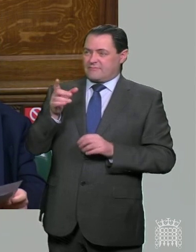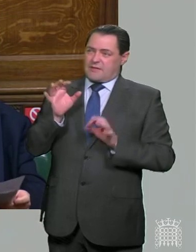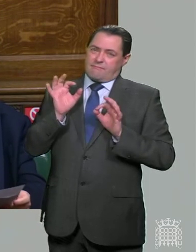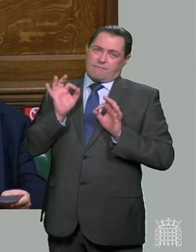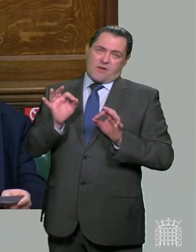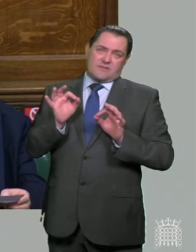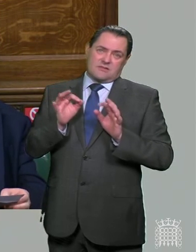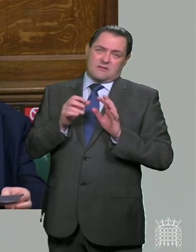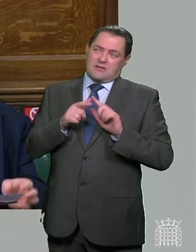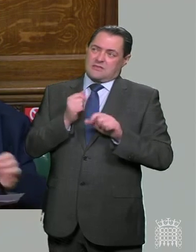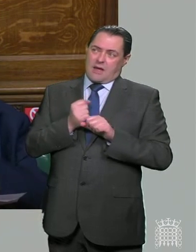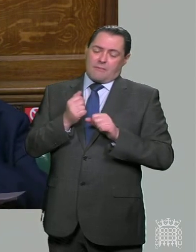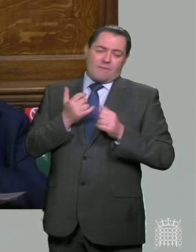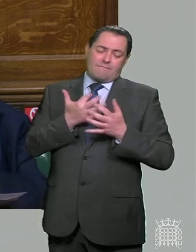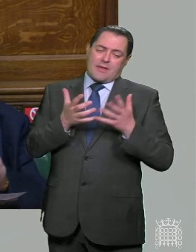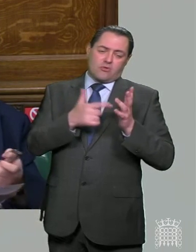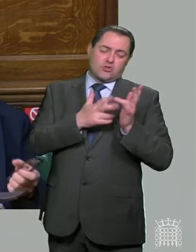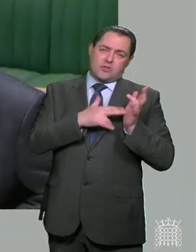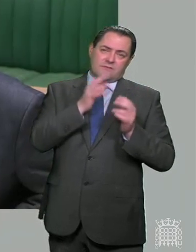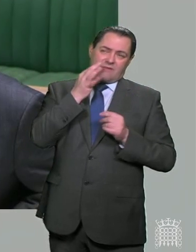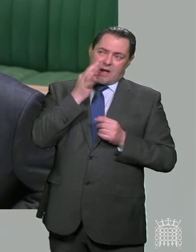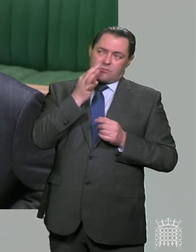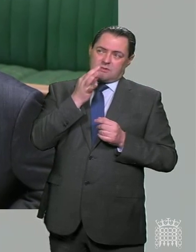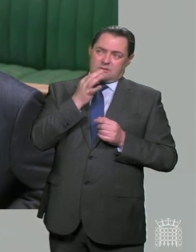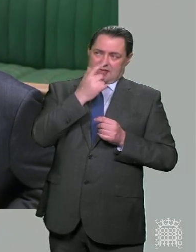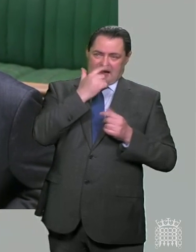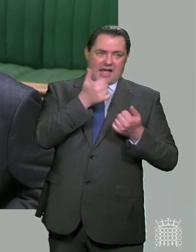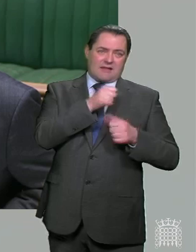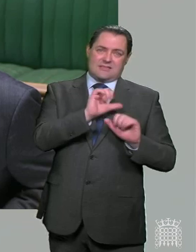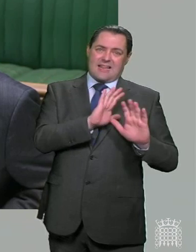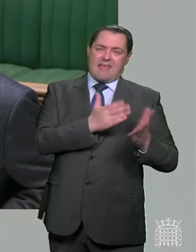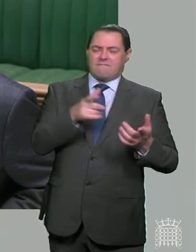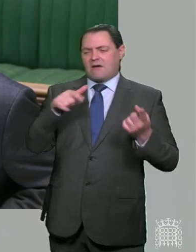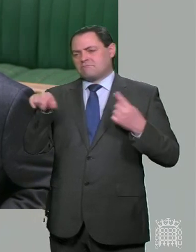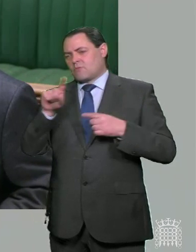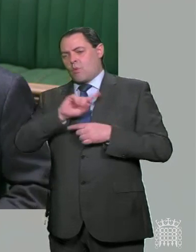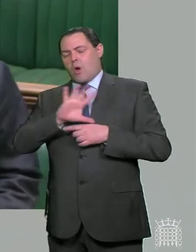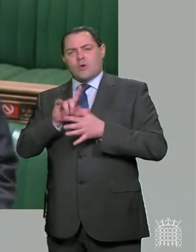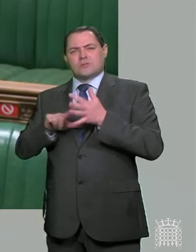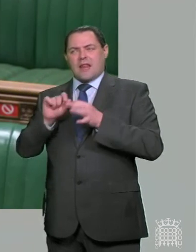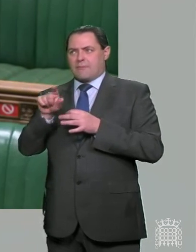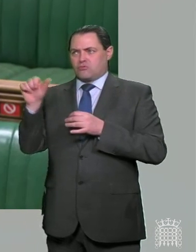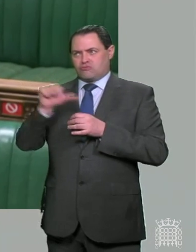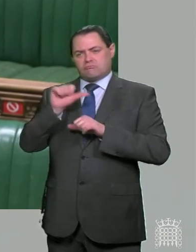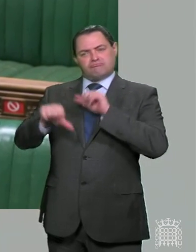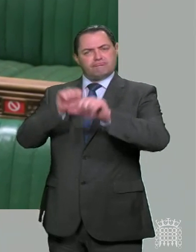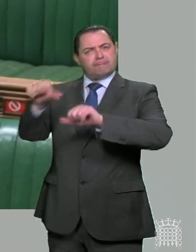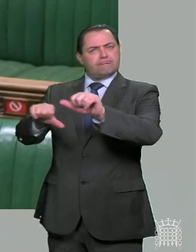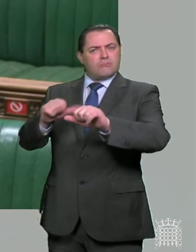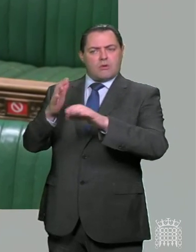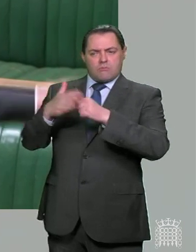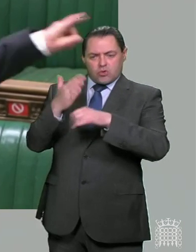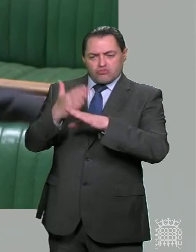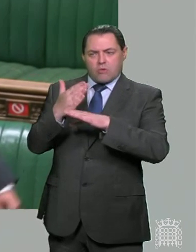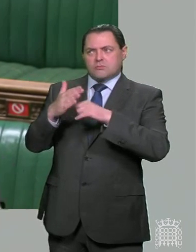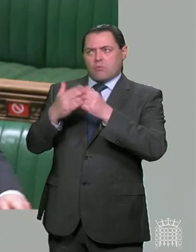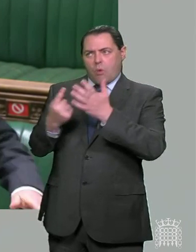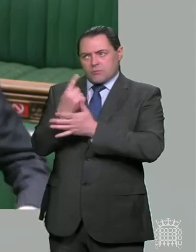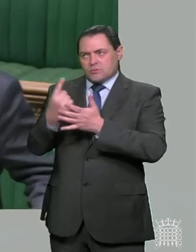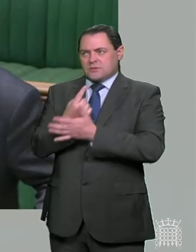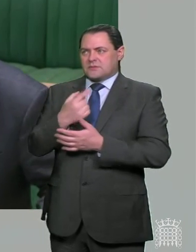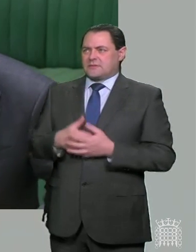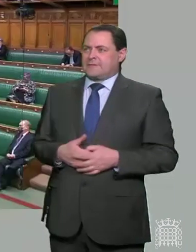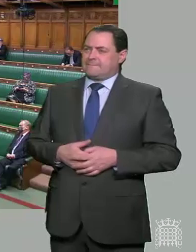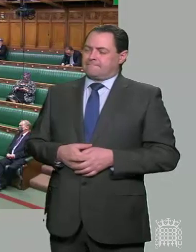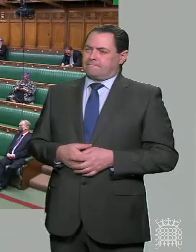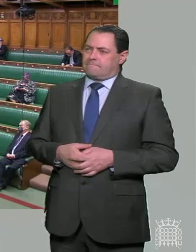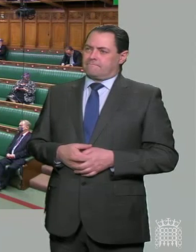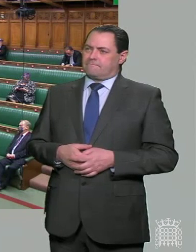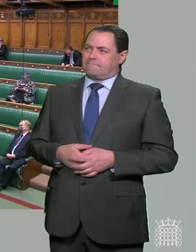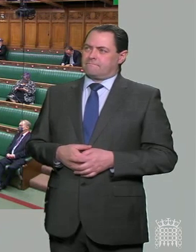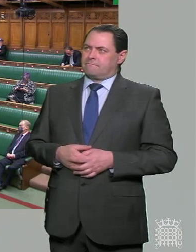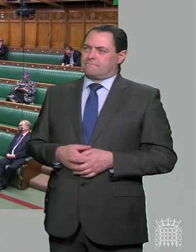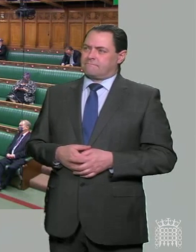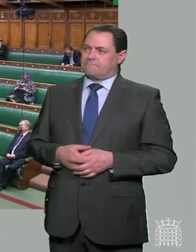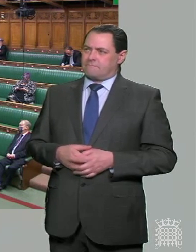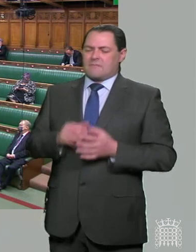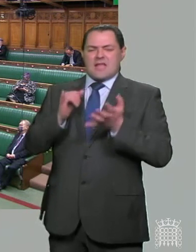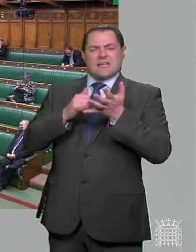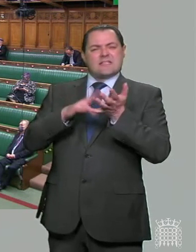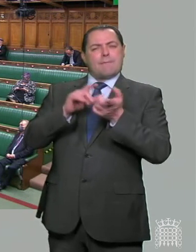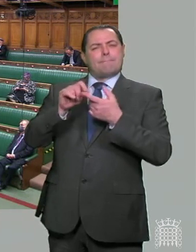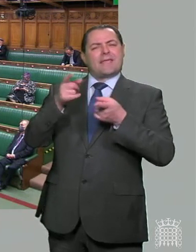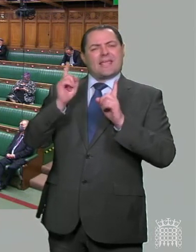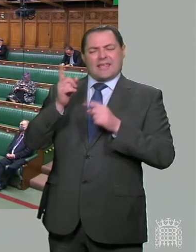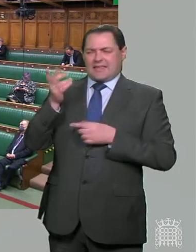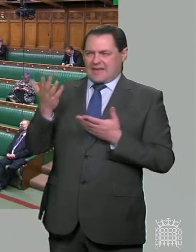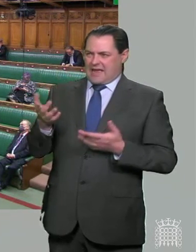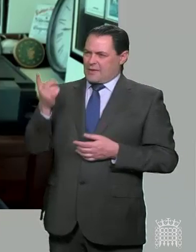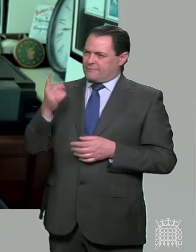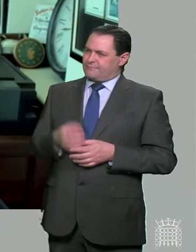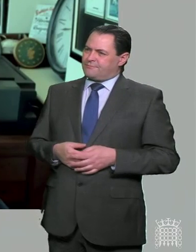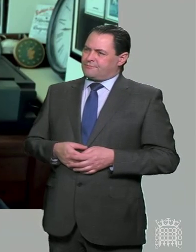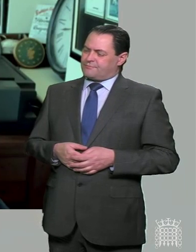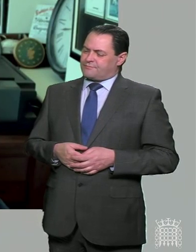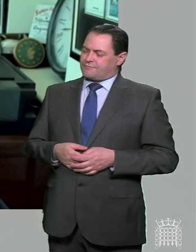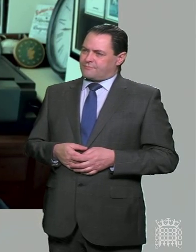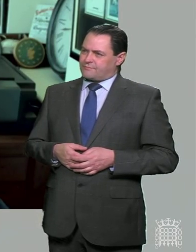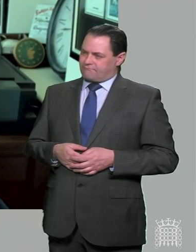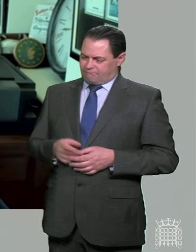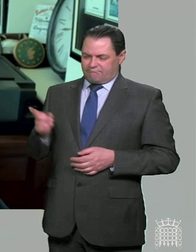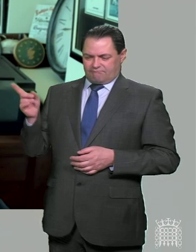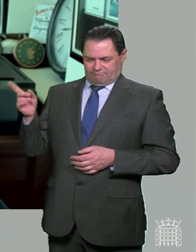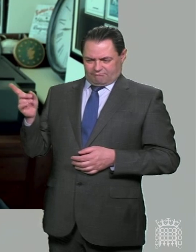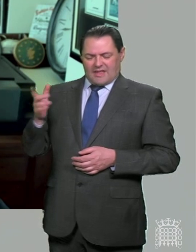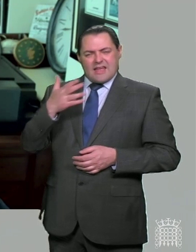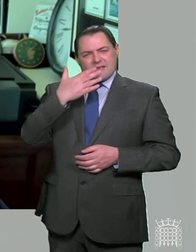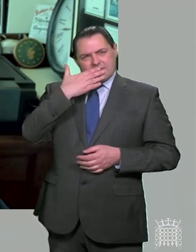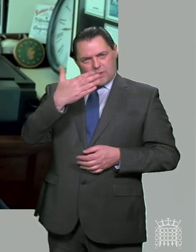I suggest that that Labour-controlled council follows the example of many Conservative-controlled councils and delivers that essential infrastructure on time, creating jobs and opportunities for his constituents.